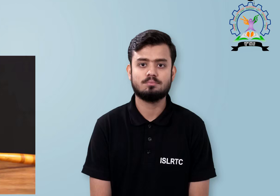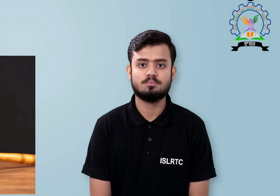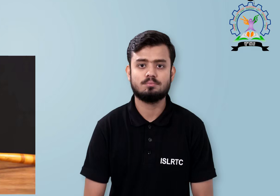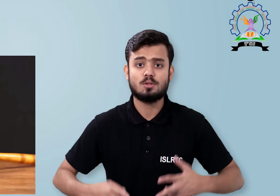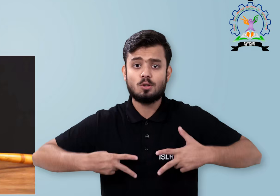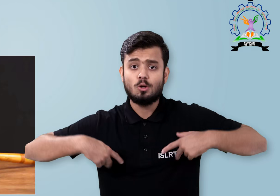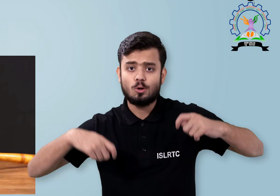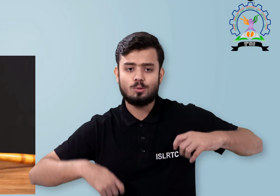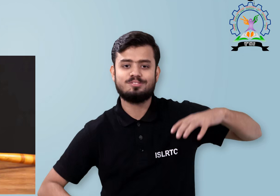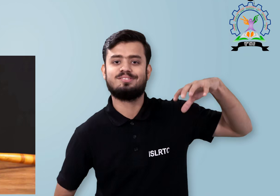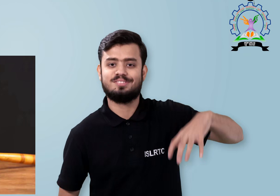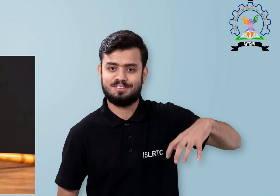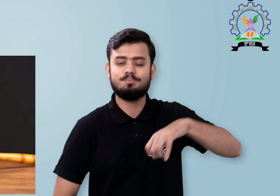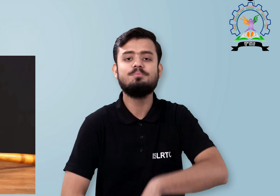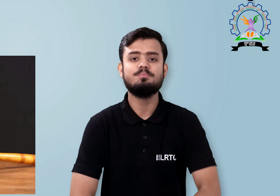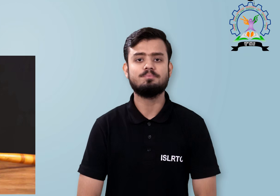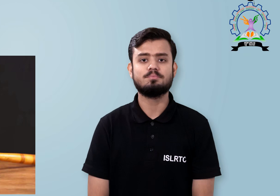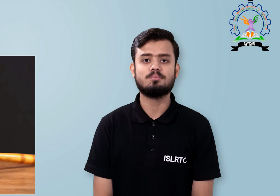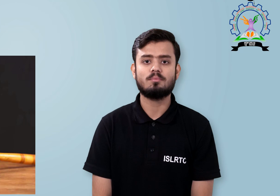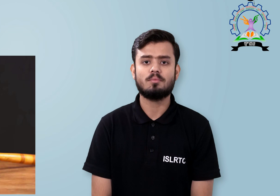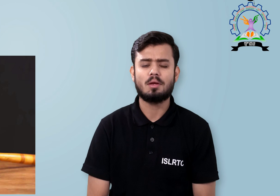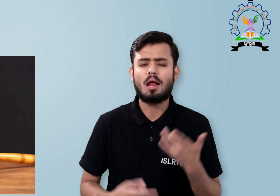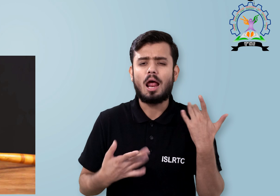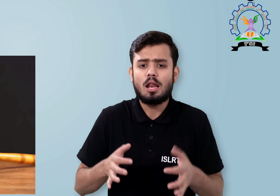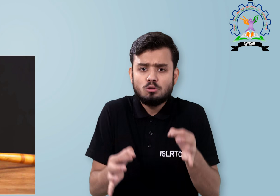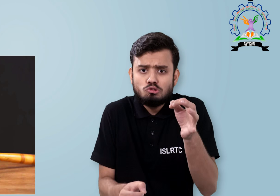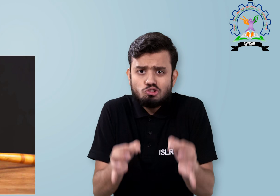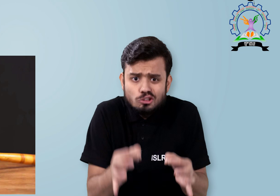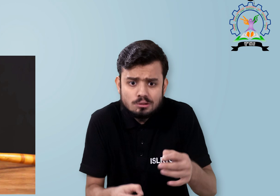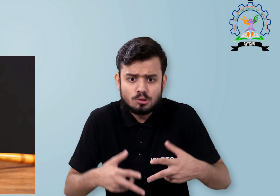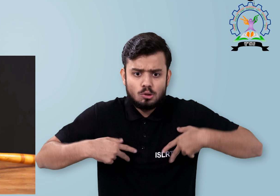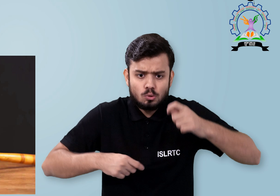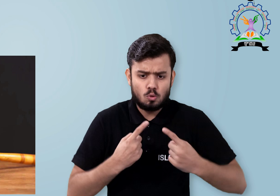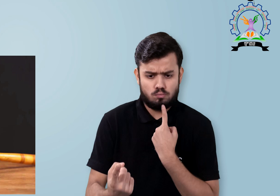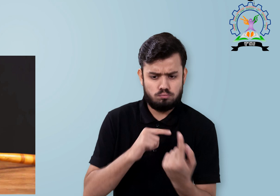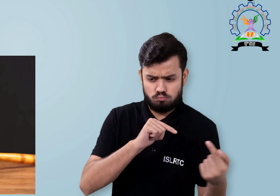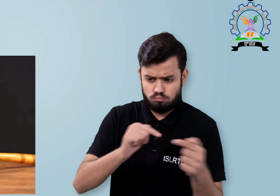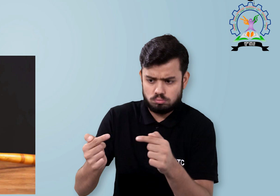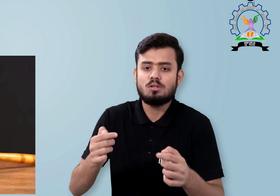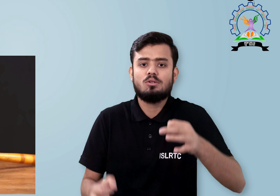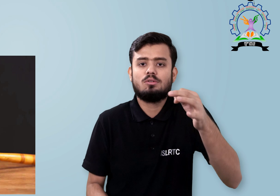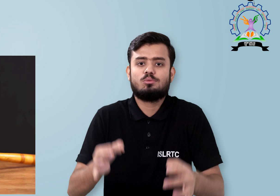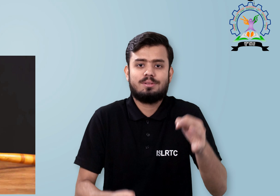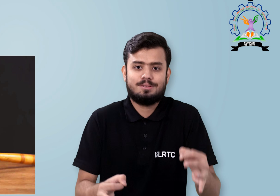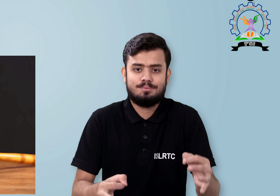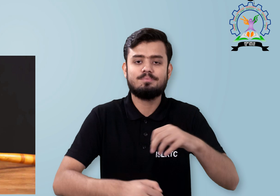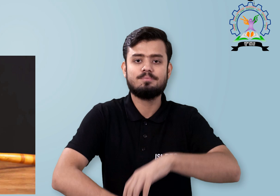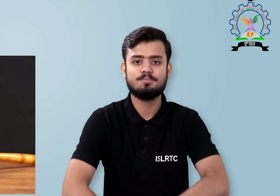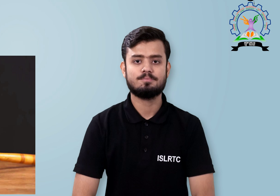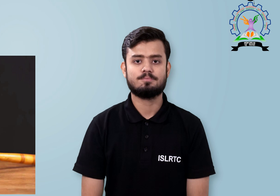Tribunal A court of justice.